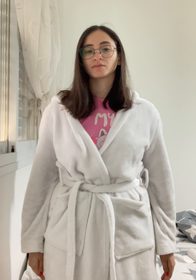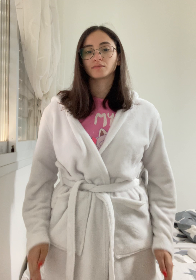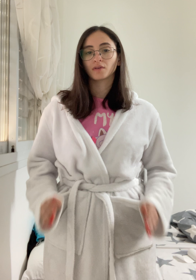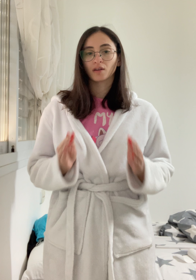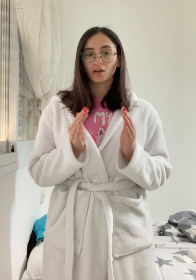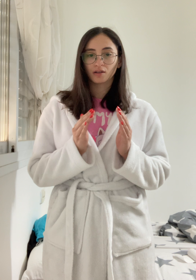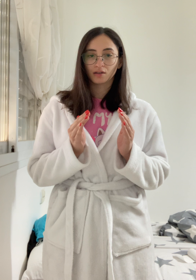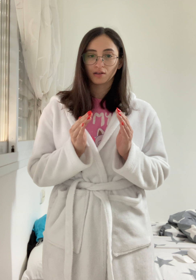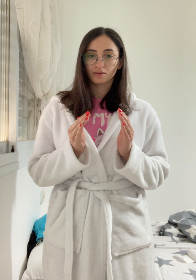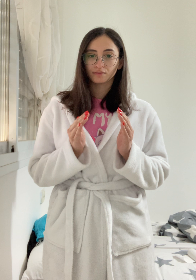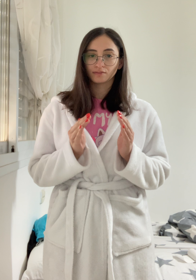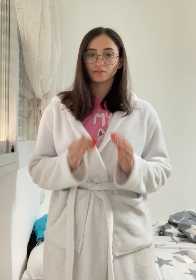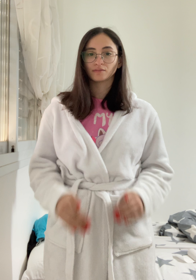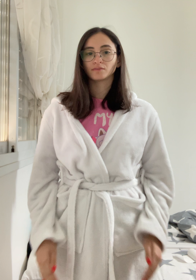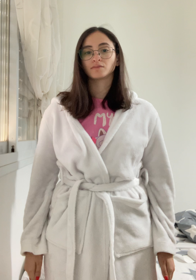קטן